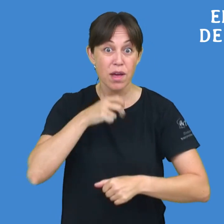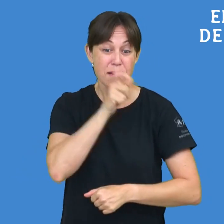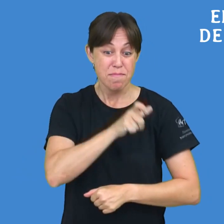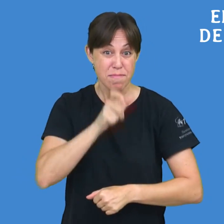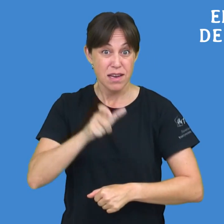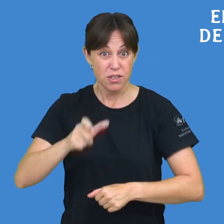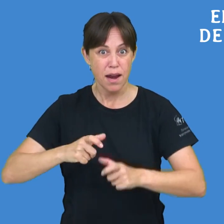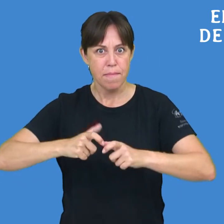persona